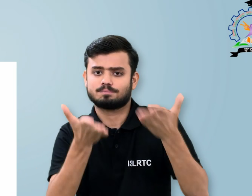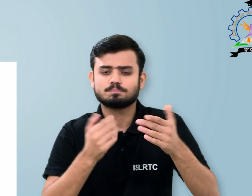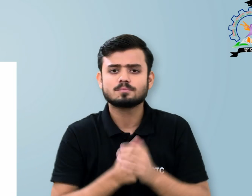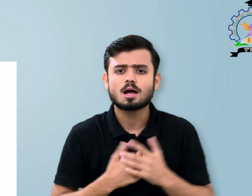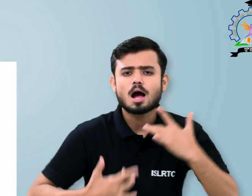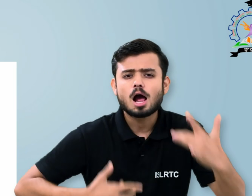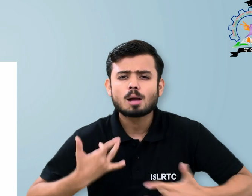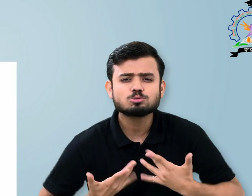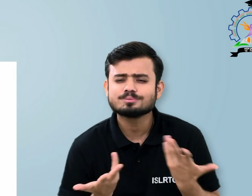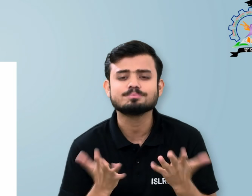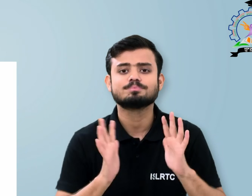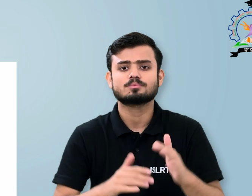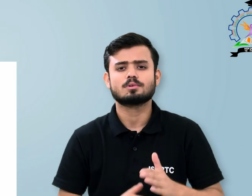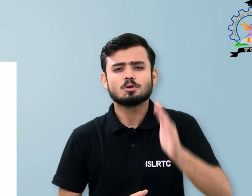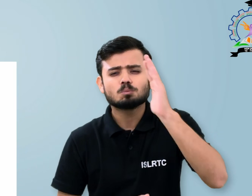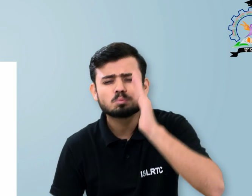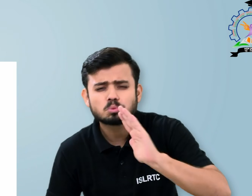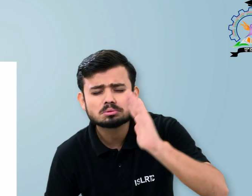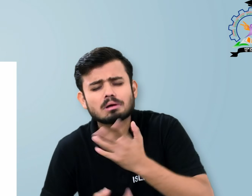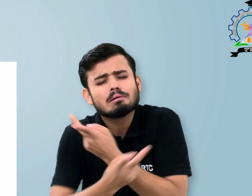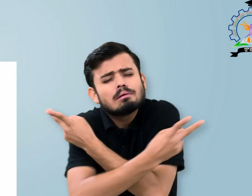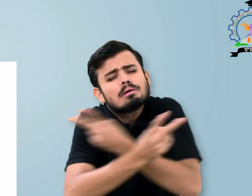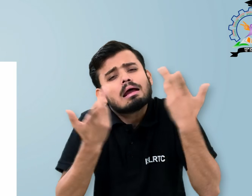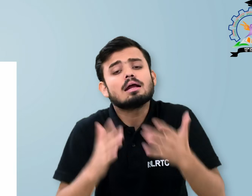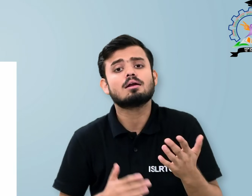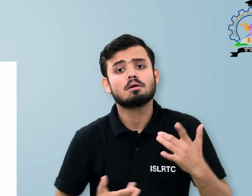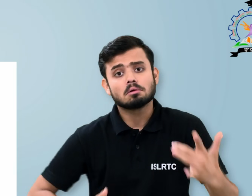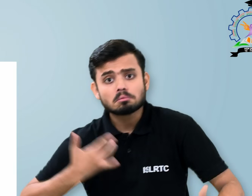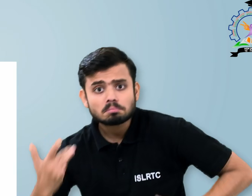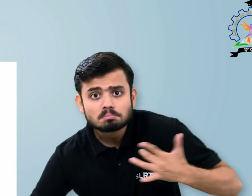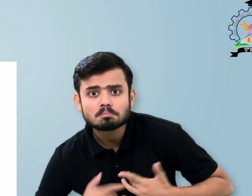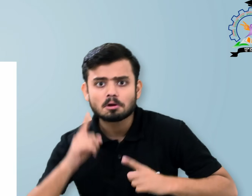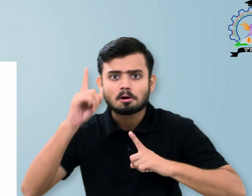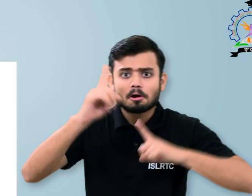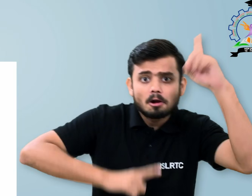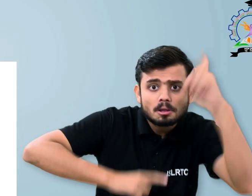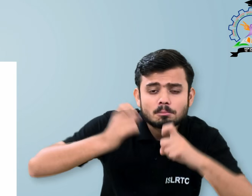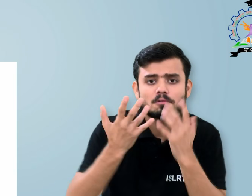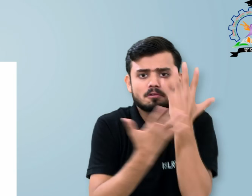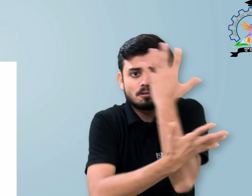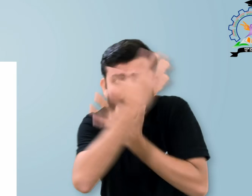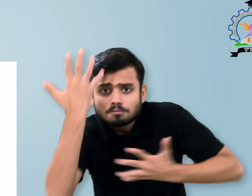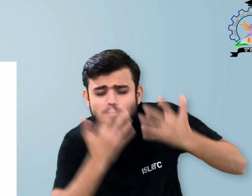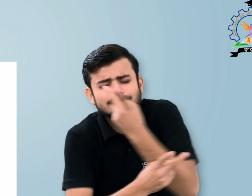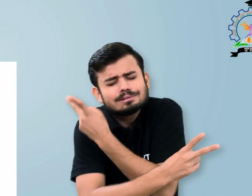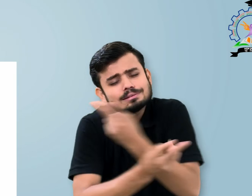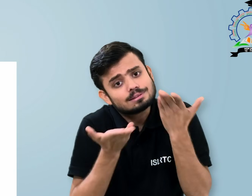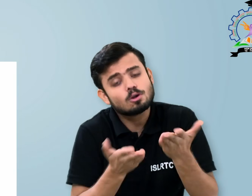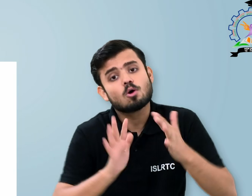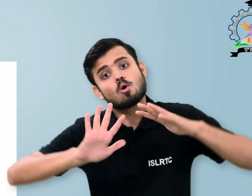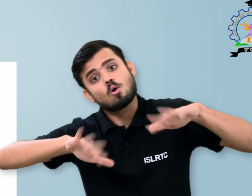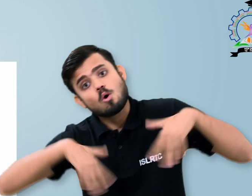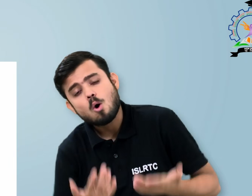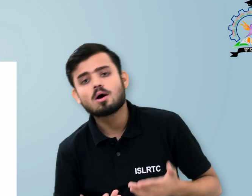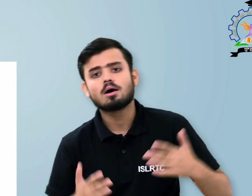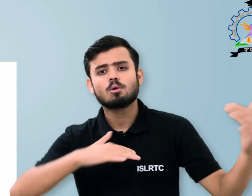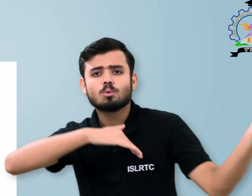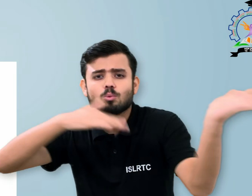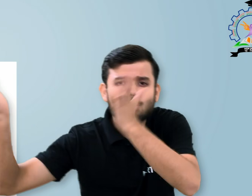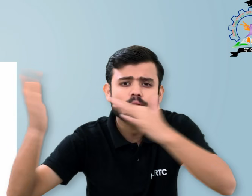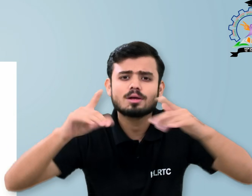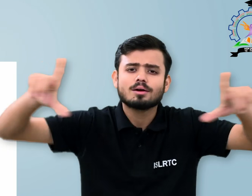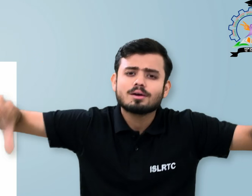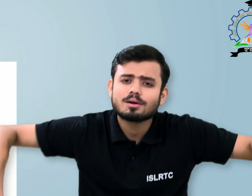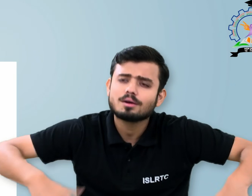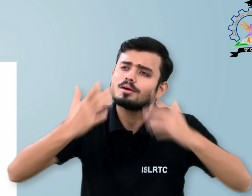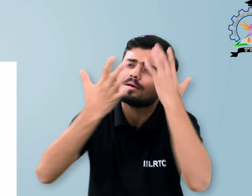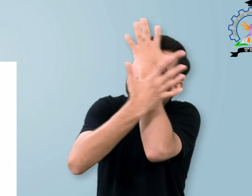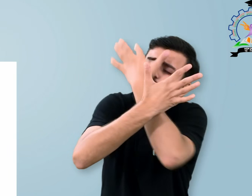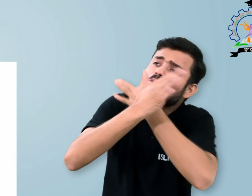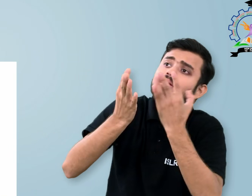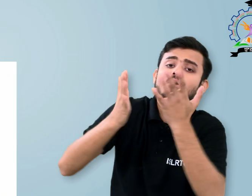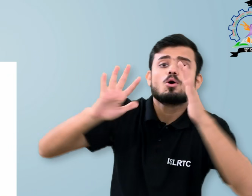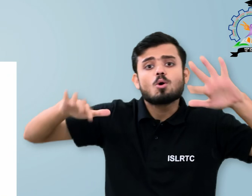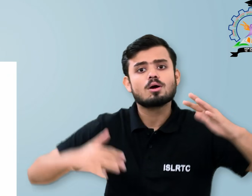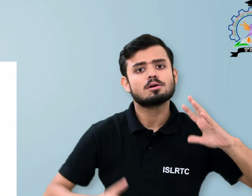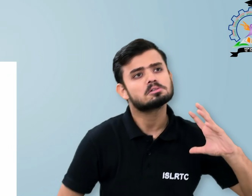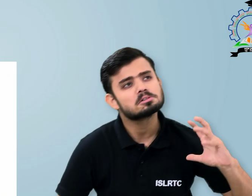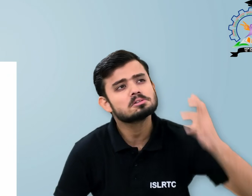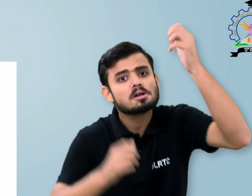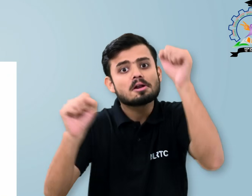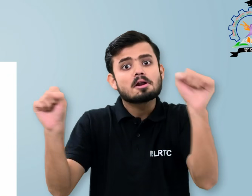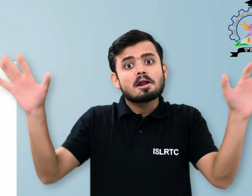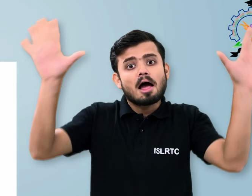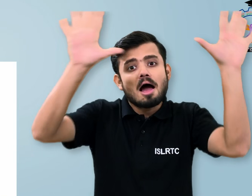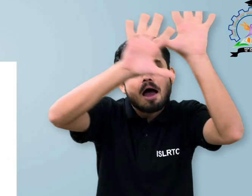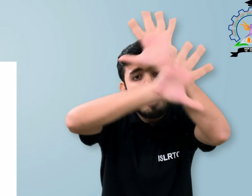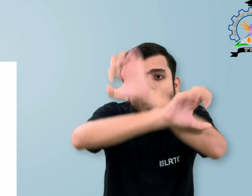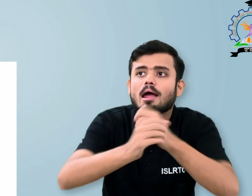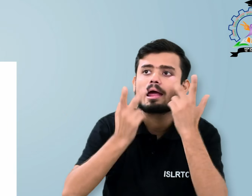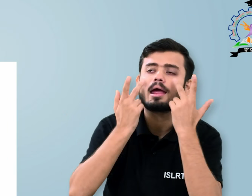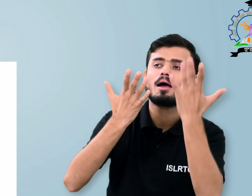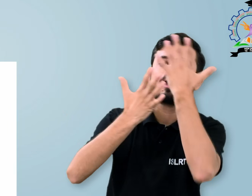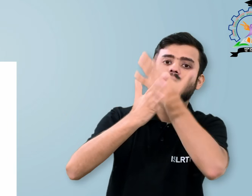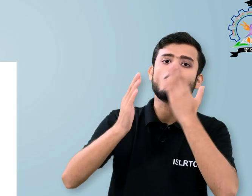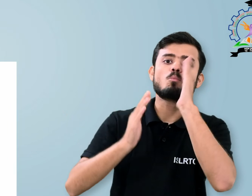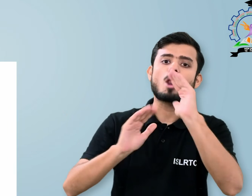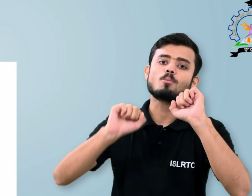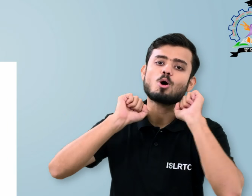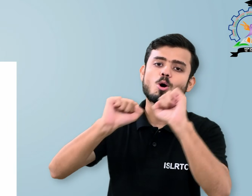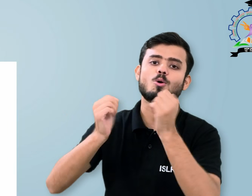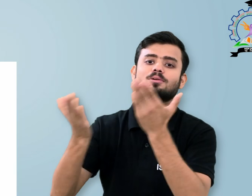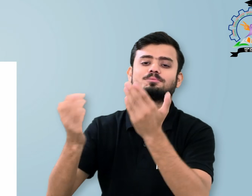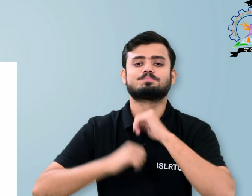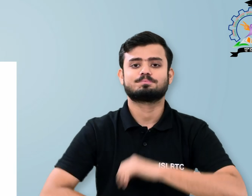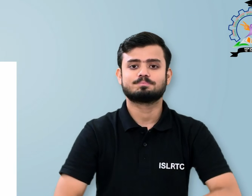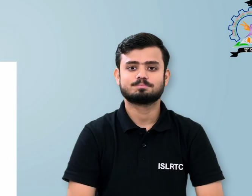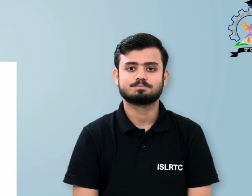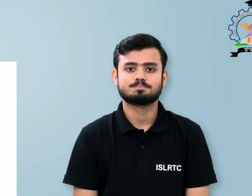Haikus often focus on nature, expressing the changing seasons and the moods they bring, or moments of beauty of people, spaces or objects like the moon and simplicity.